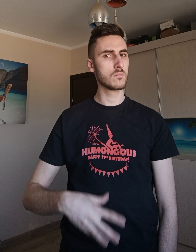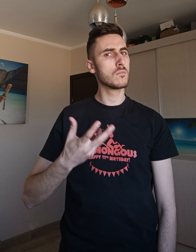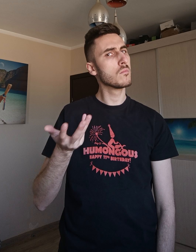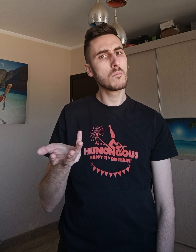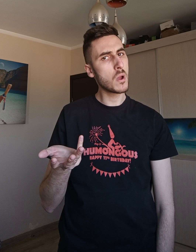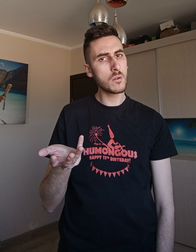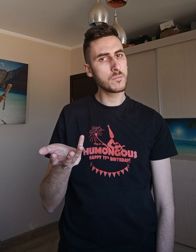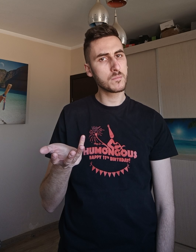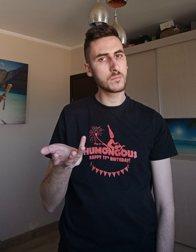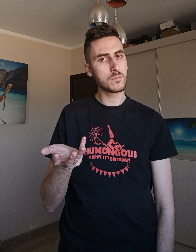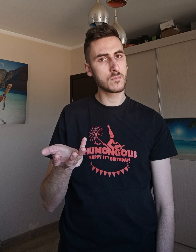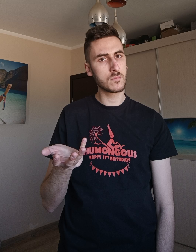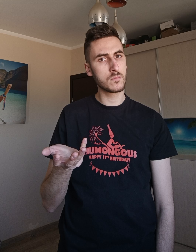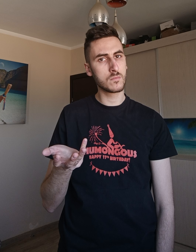מה